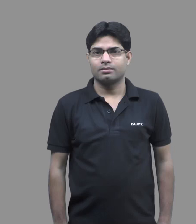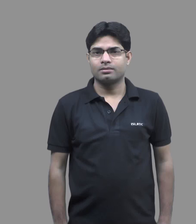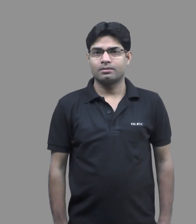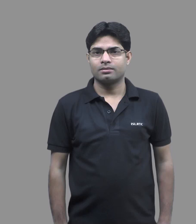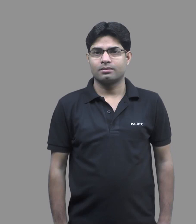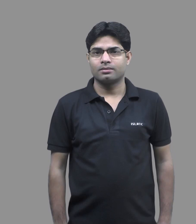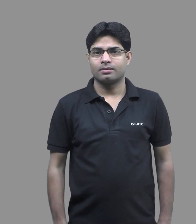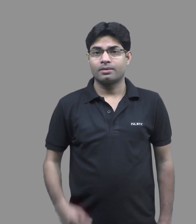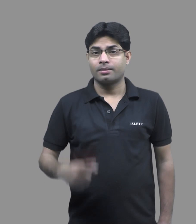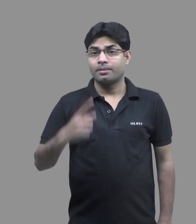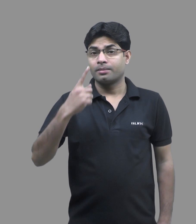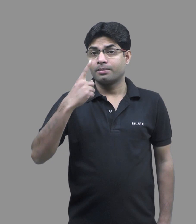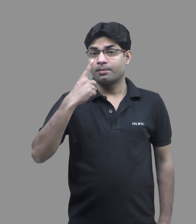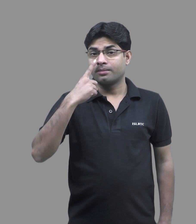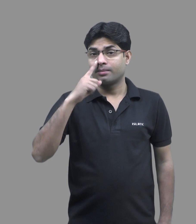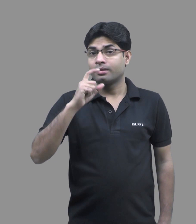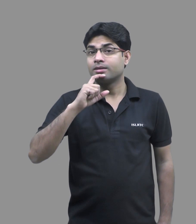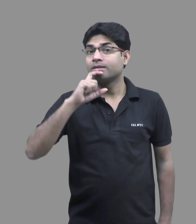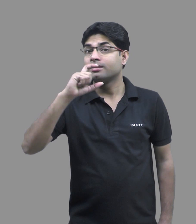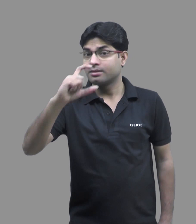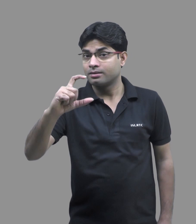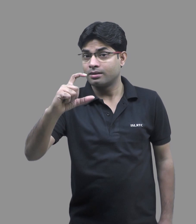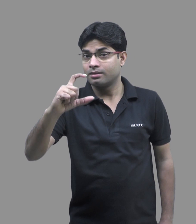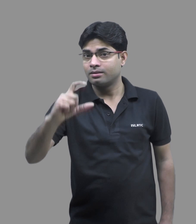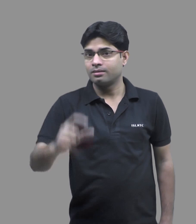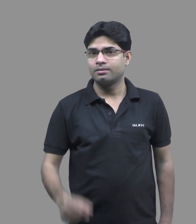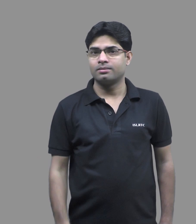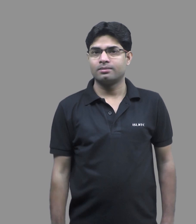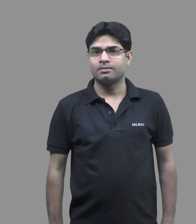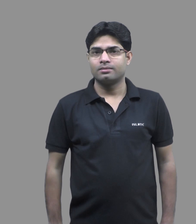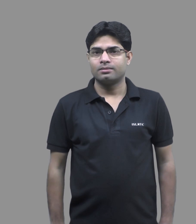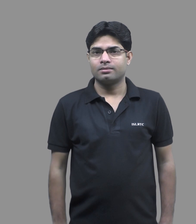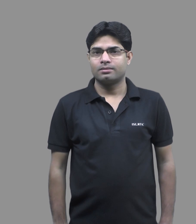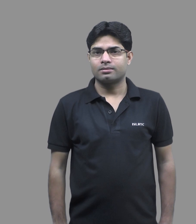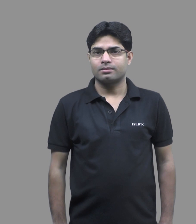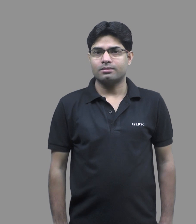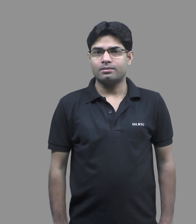Aunt